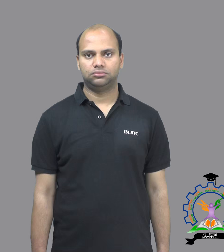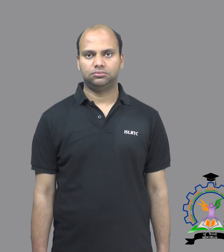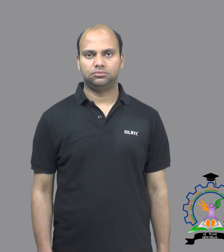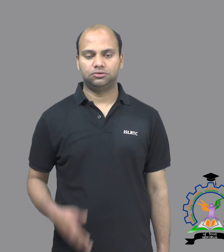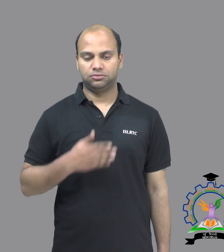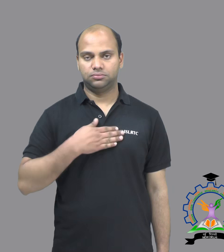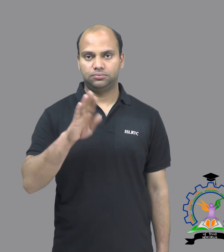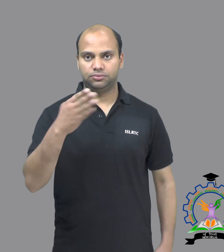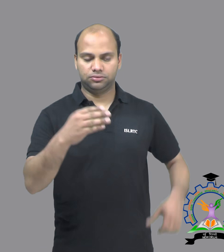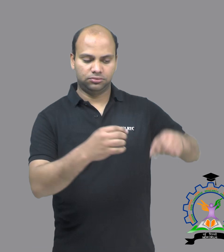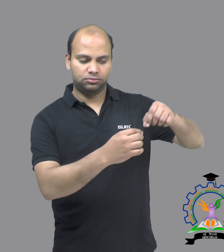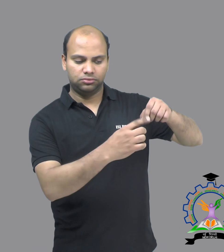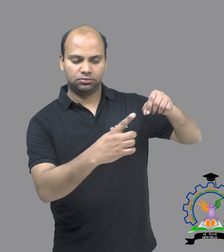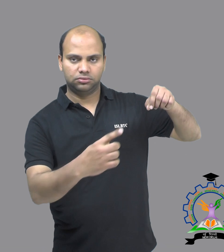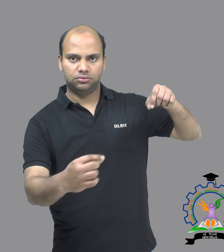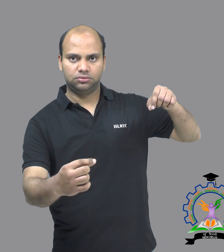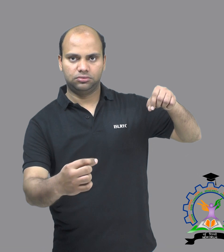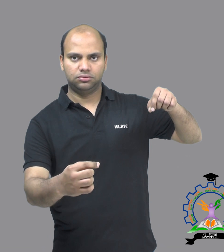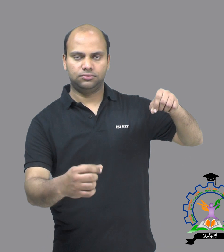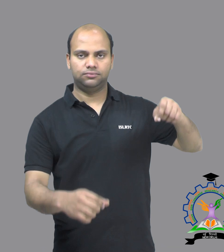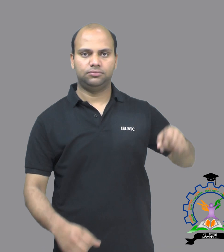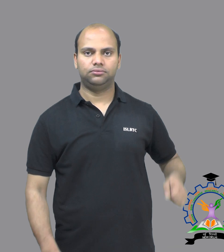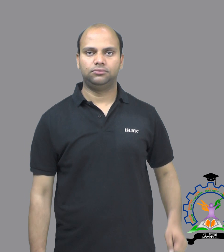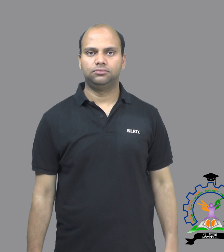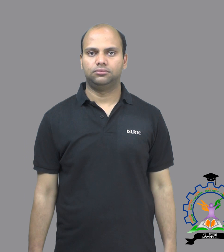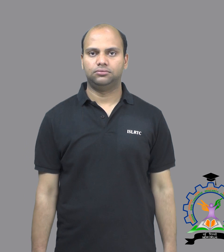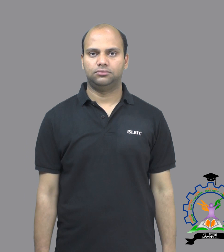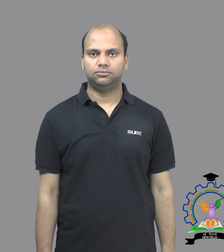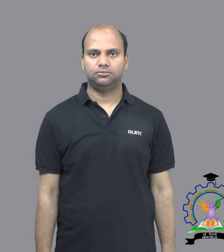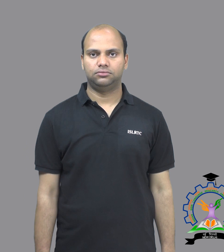Leaf